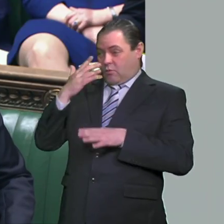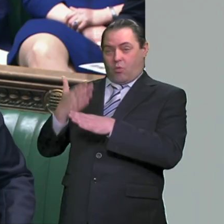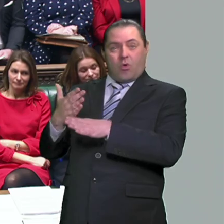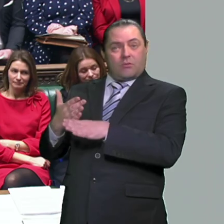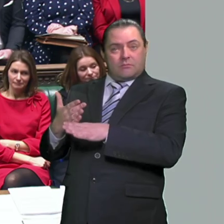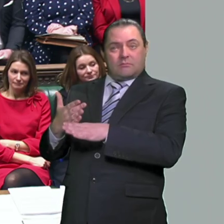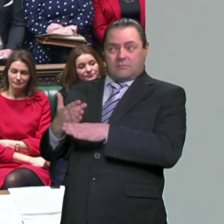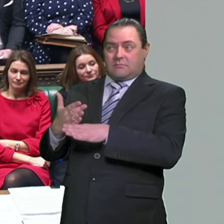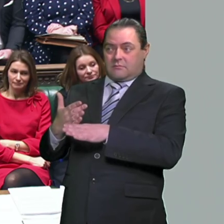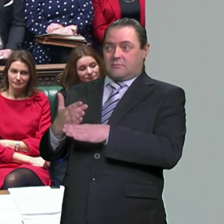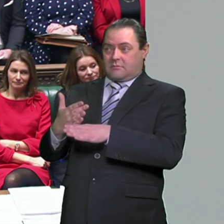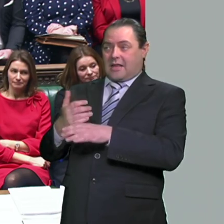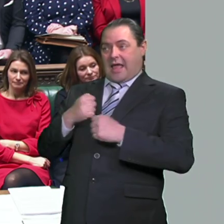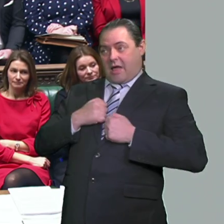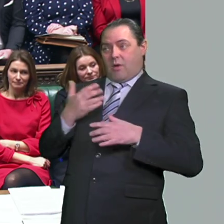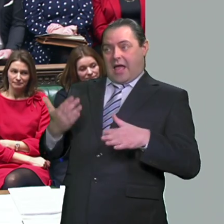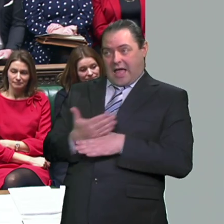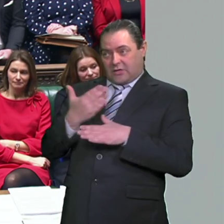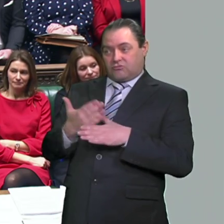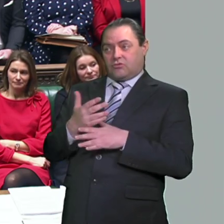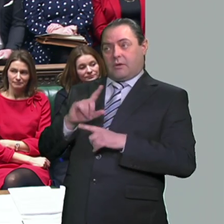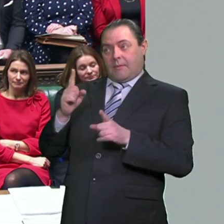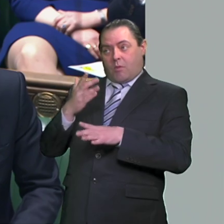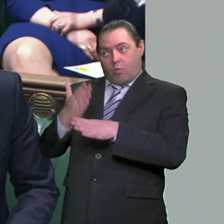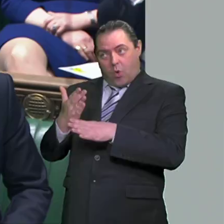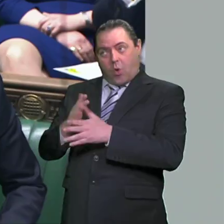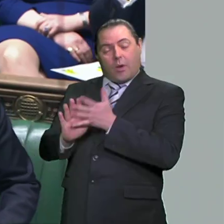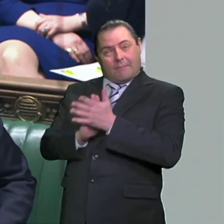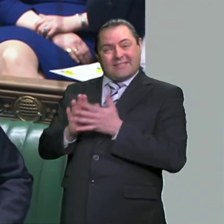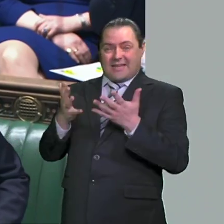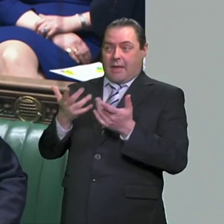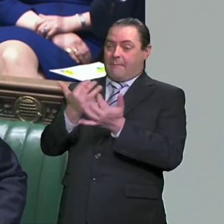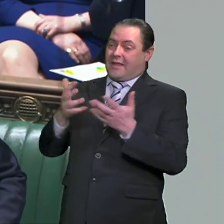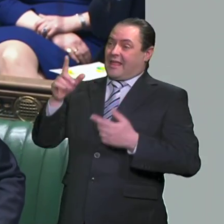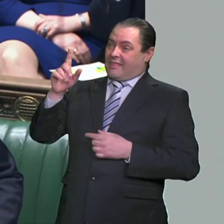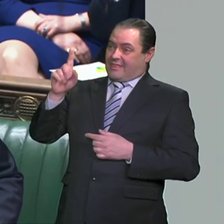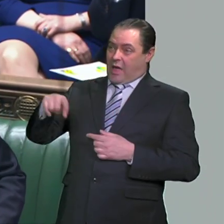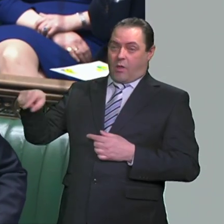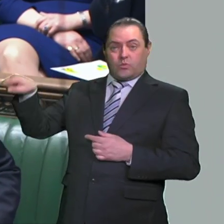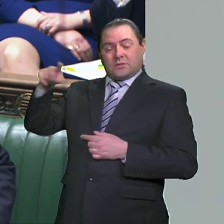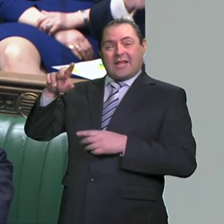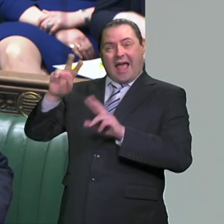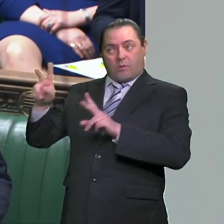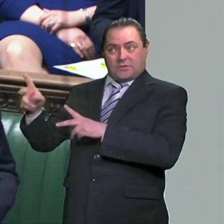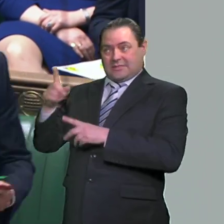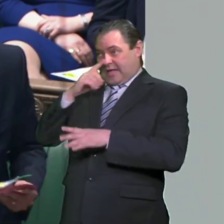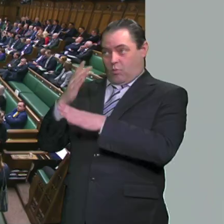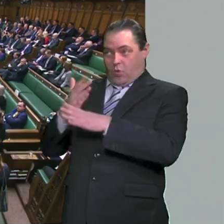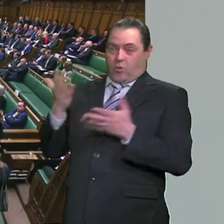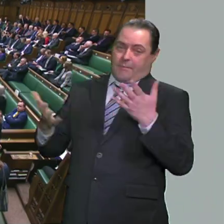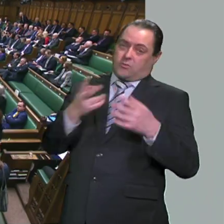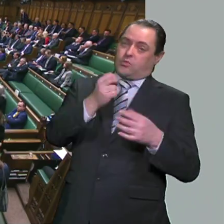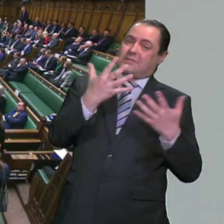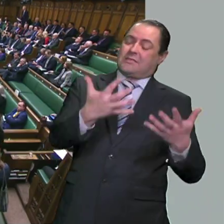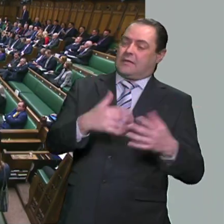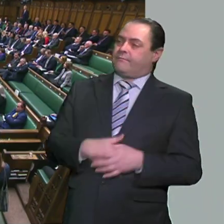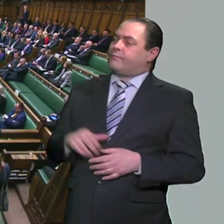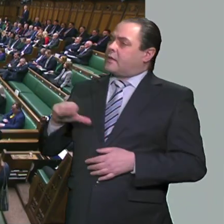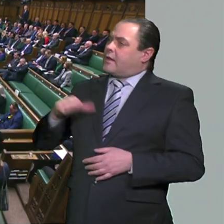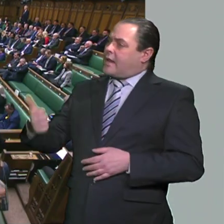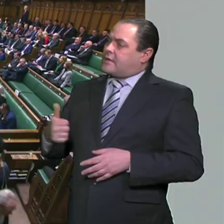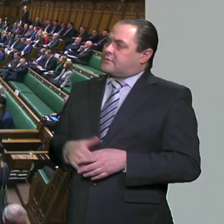As a result of the actions of this Government in getting people into work, there are now several thousand fewer workless households than there were in 2010.